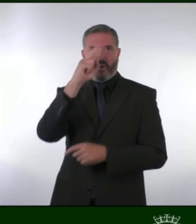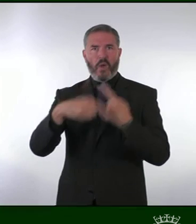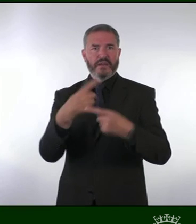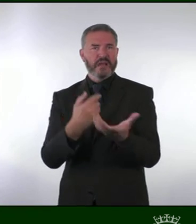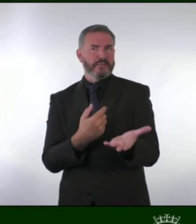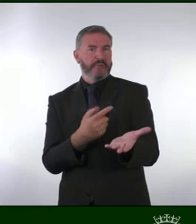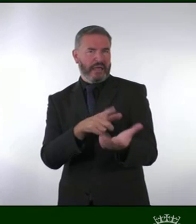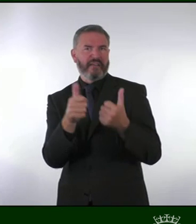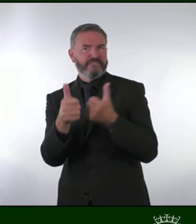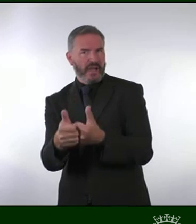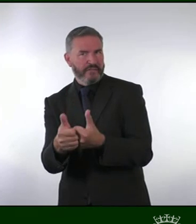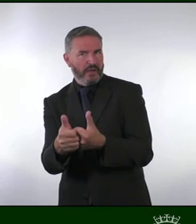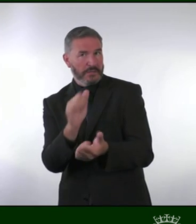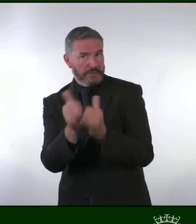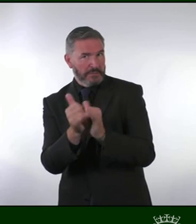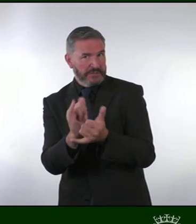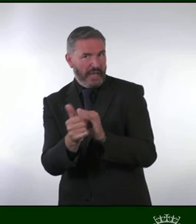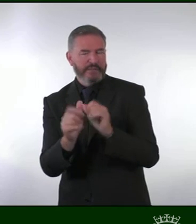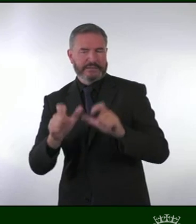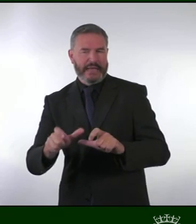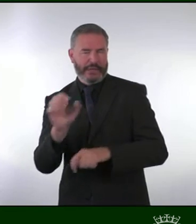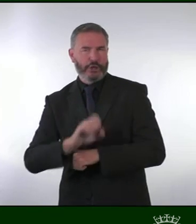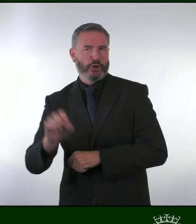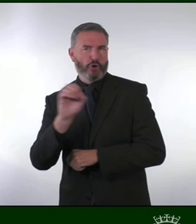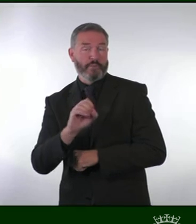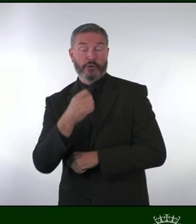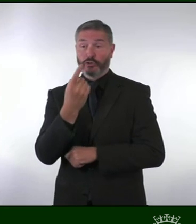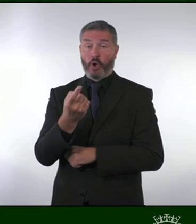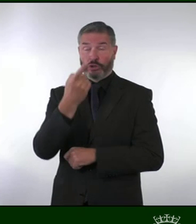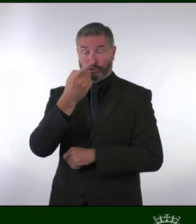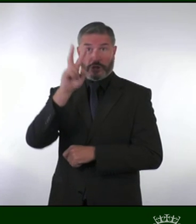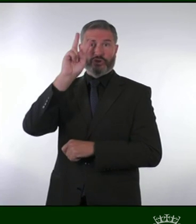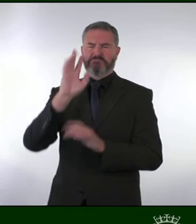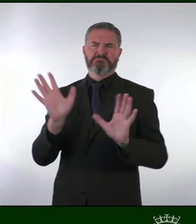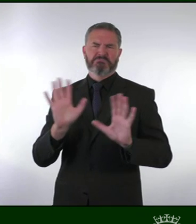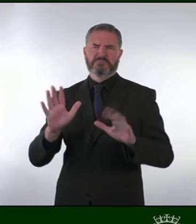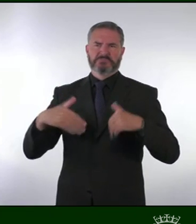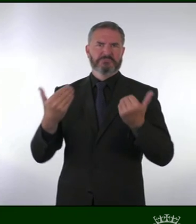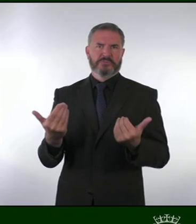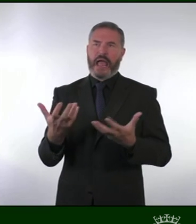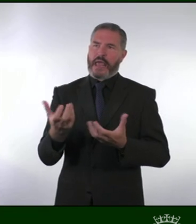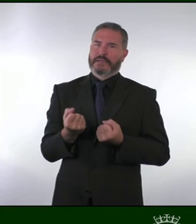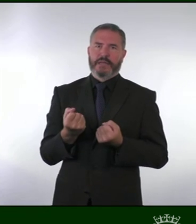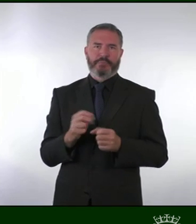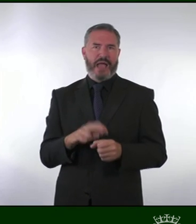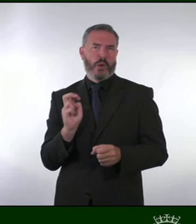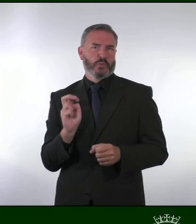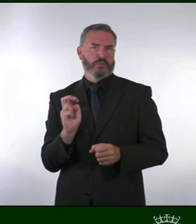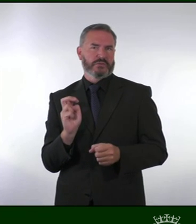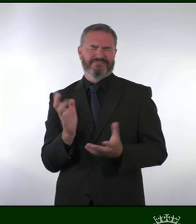One day he is in favour of staying in the EU; the next day he is willing to accept Brexit.